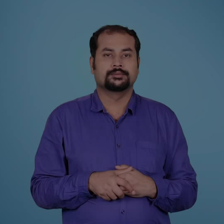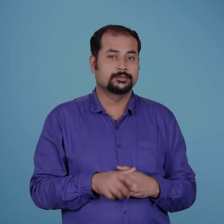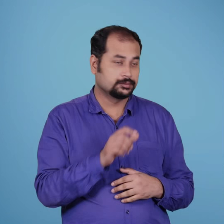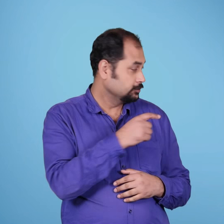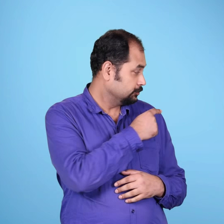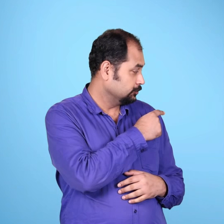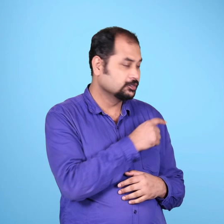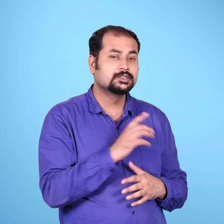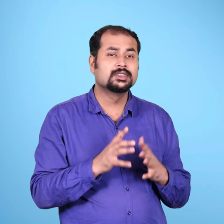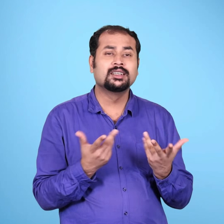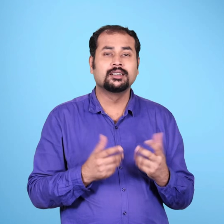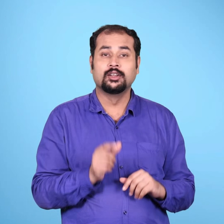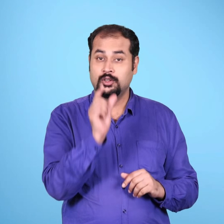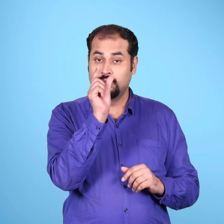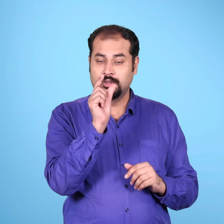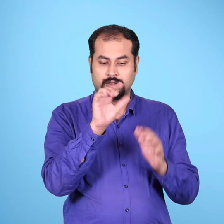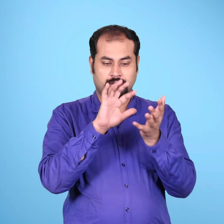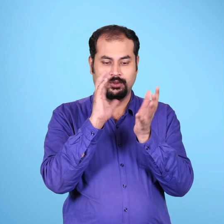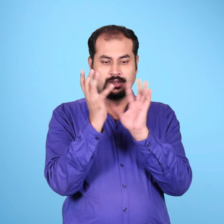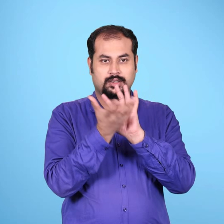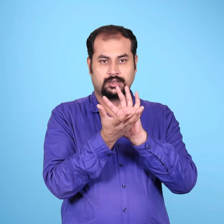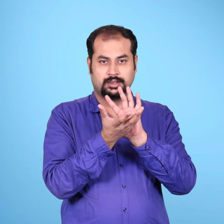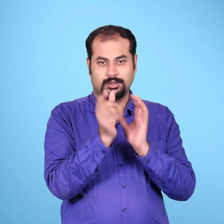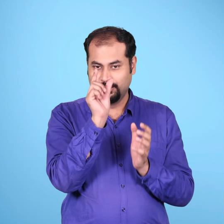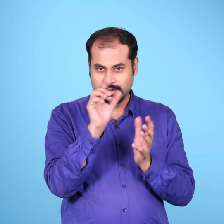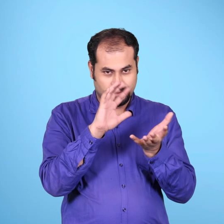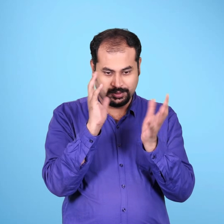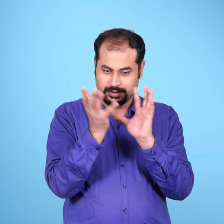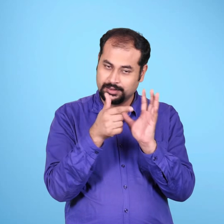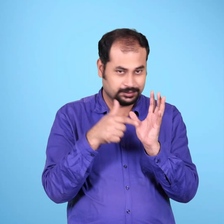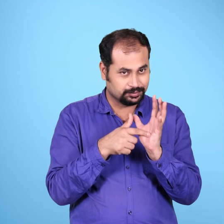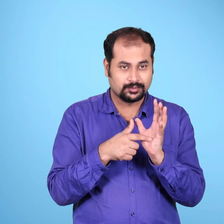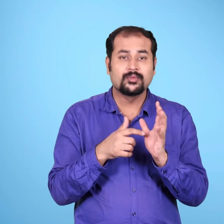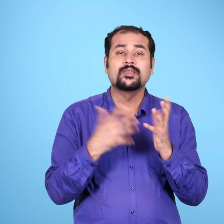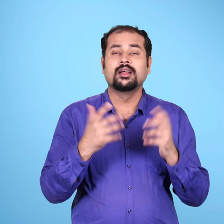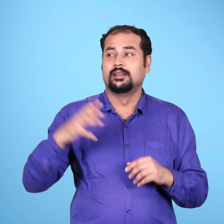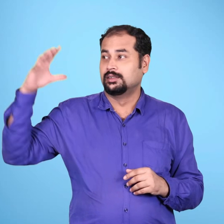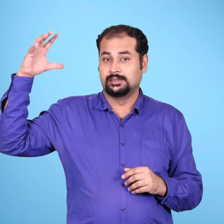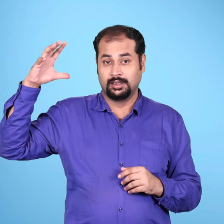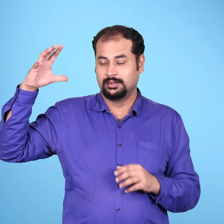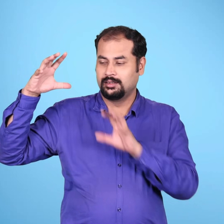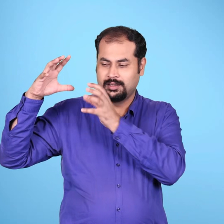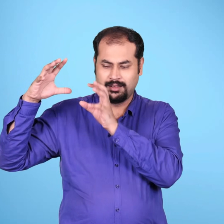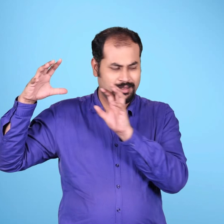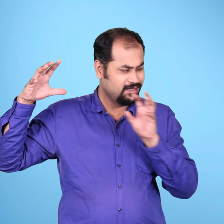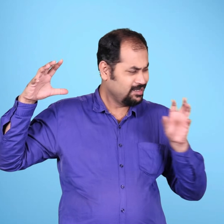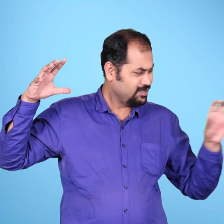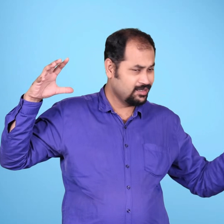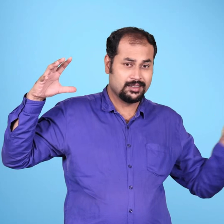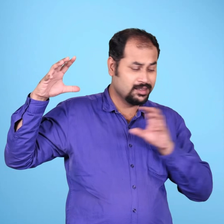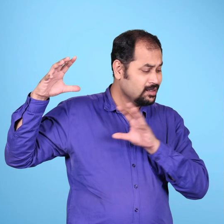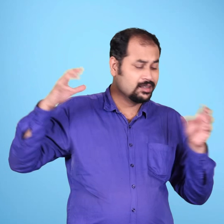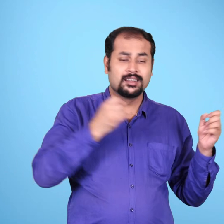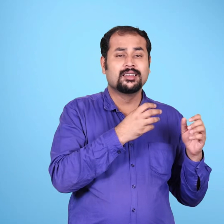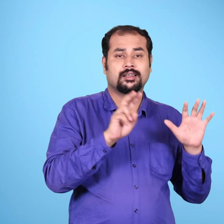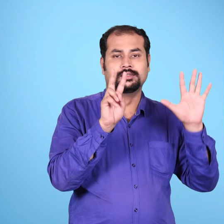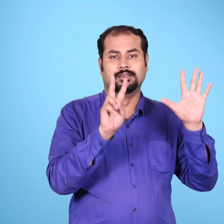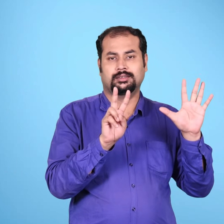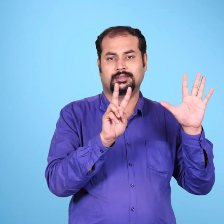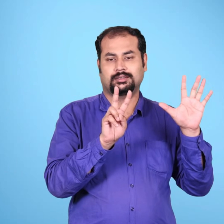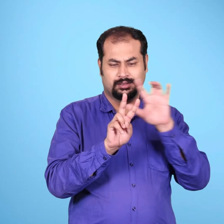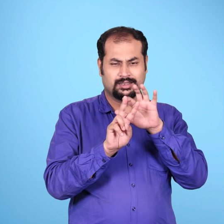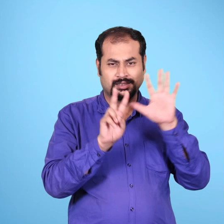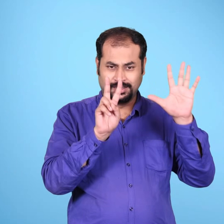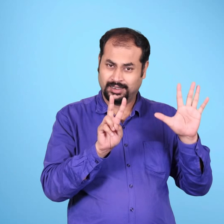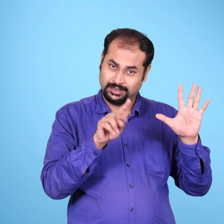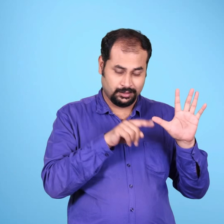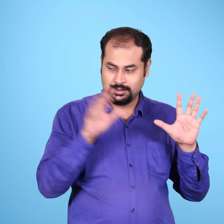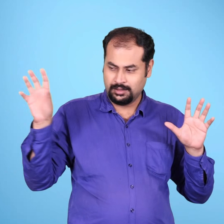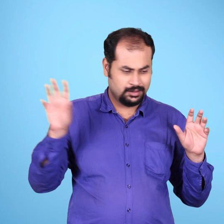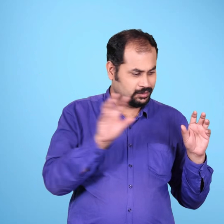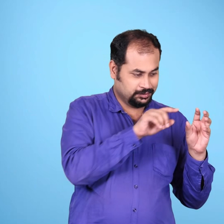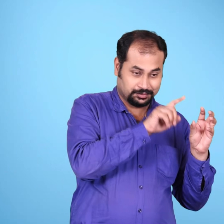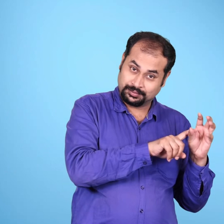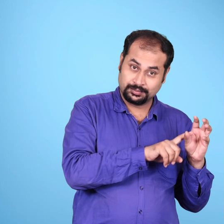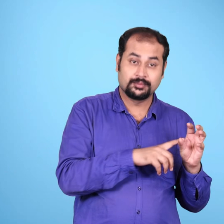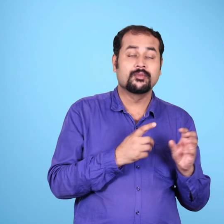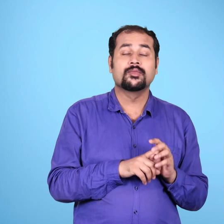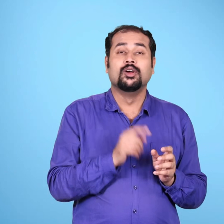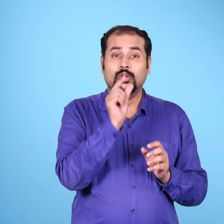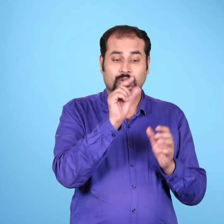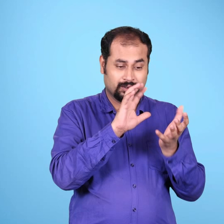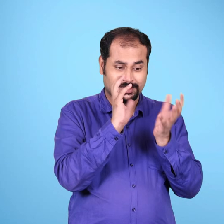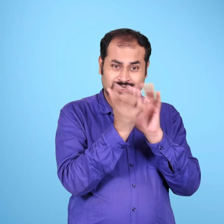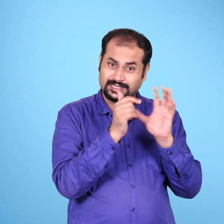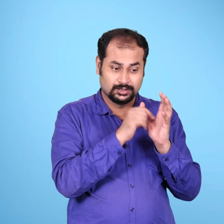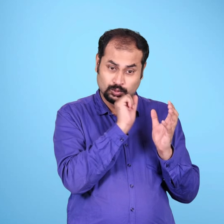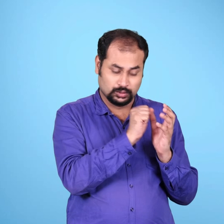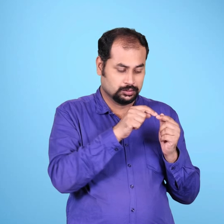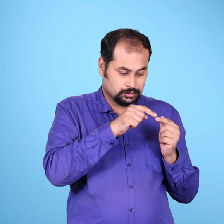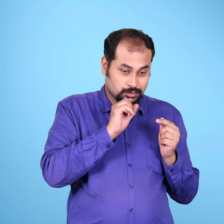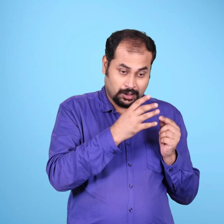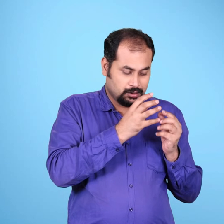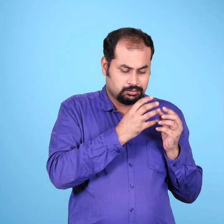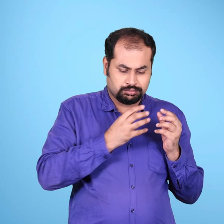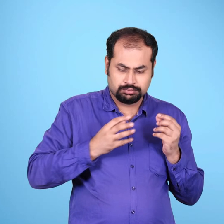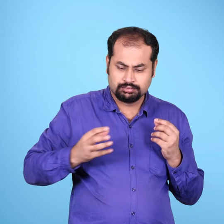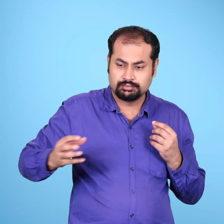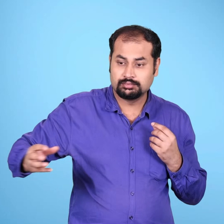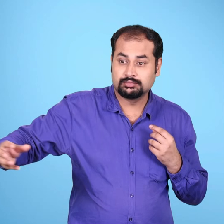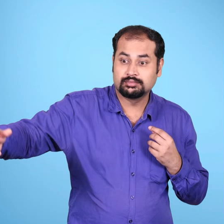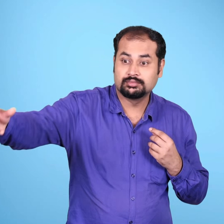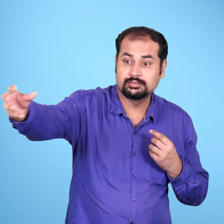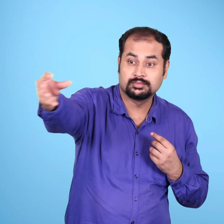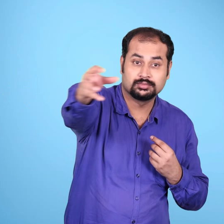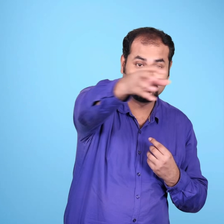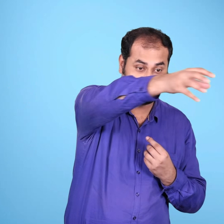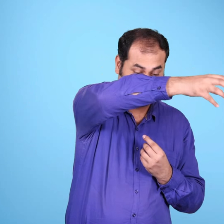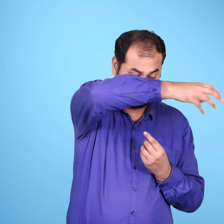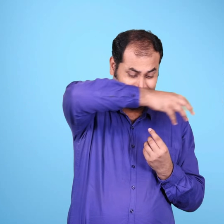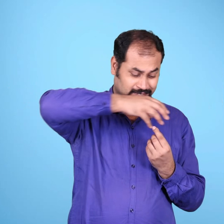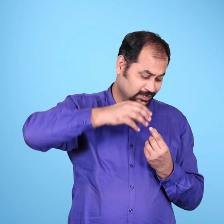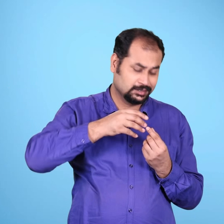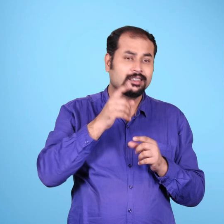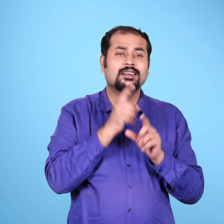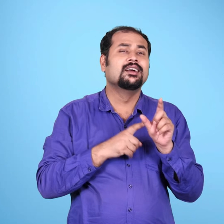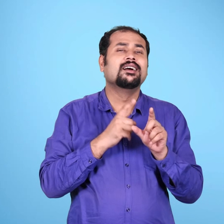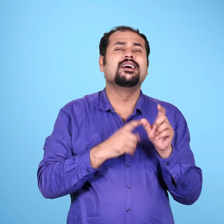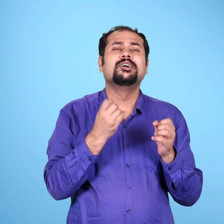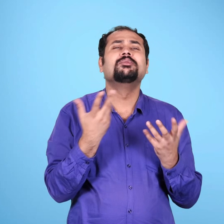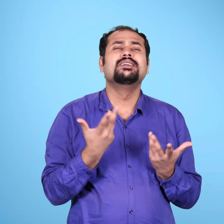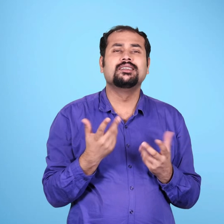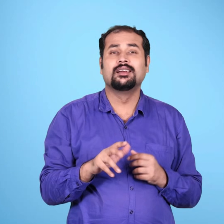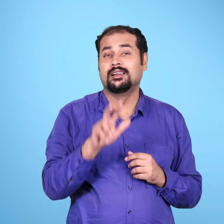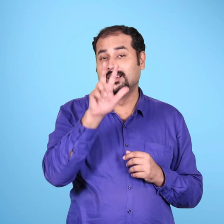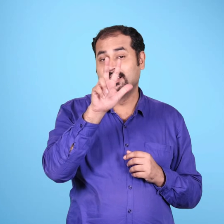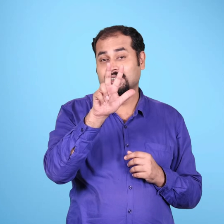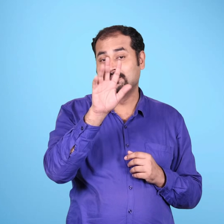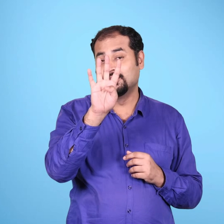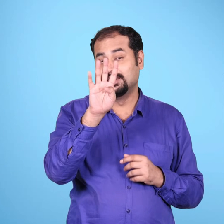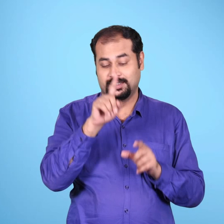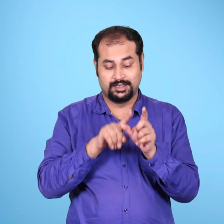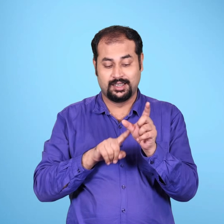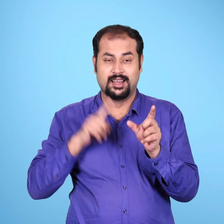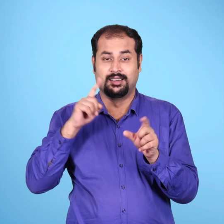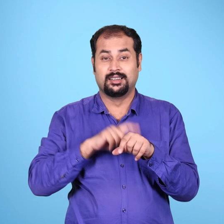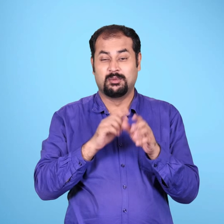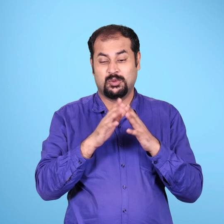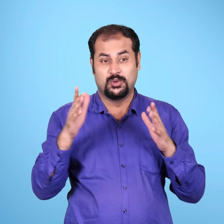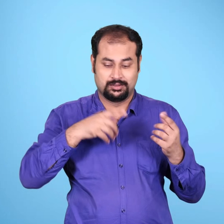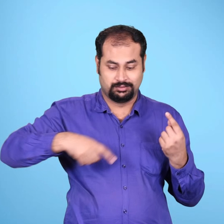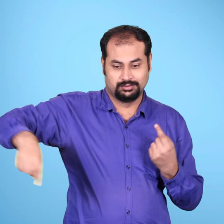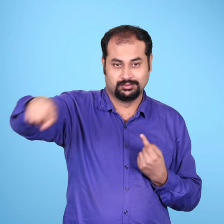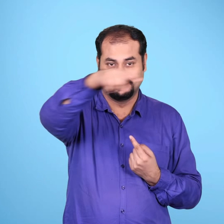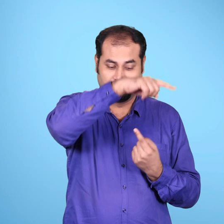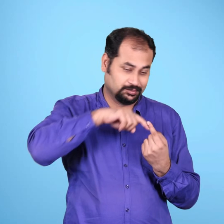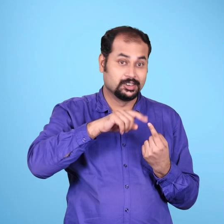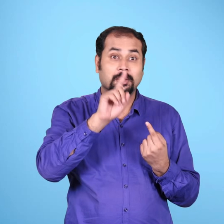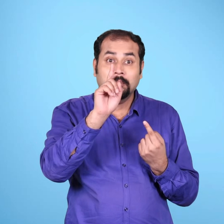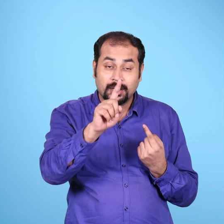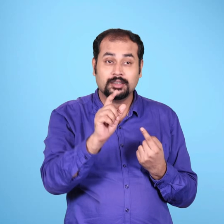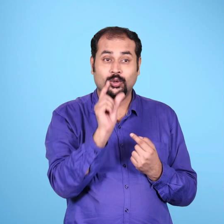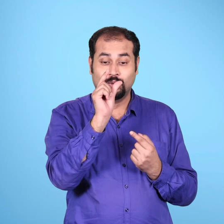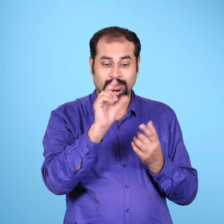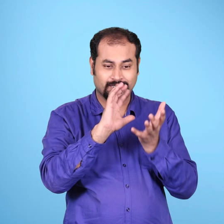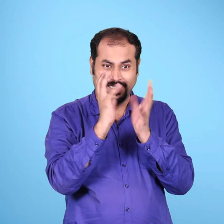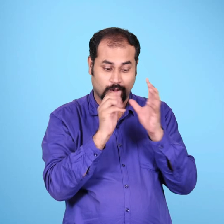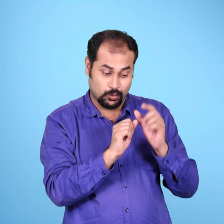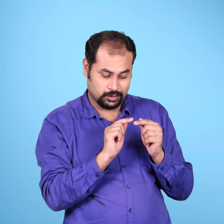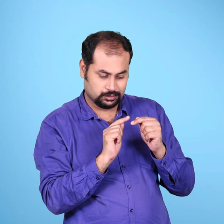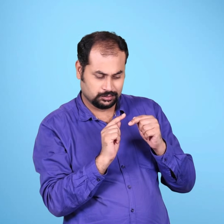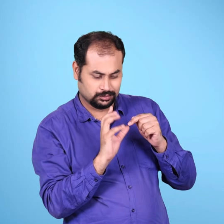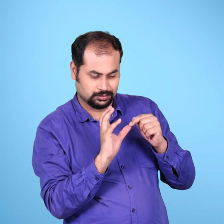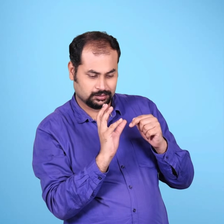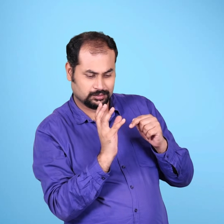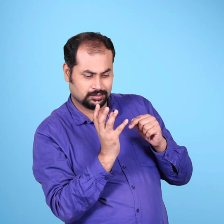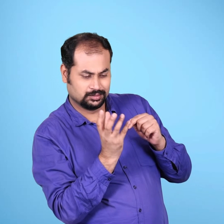Uranus This sign refers to Uranus. It is the seventh planet from the sun. It takes around 84 years to make one revolution around the sun, and about 17 hours